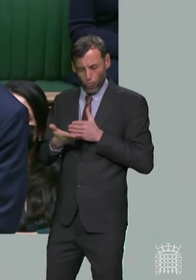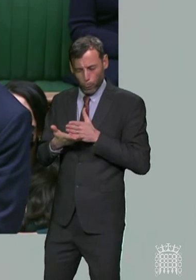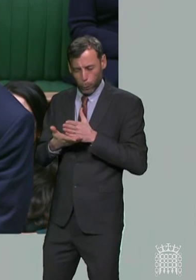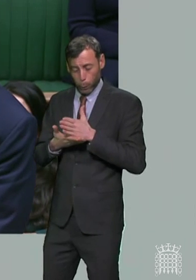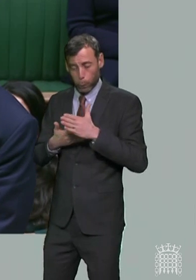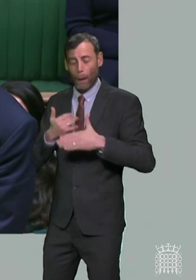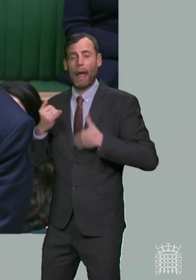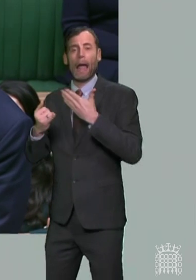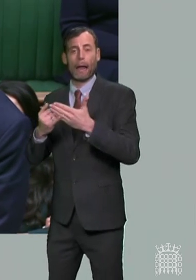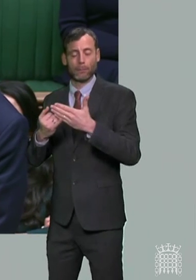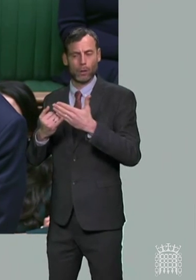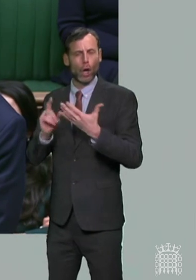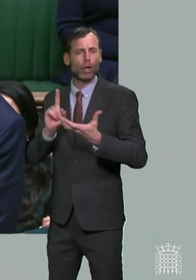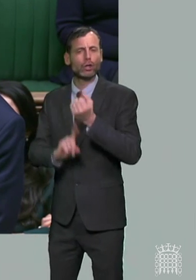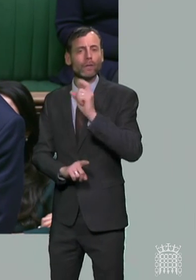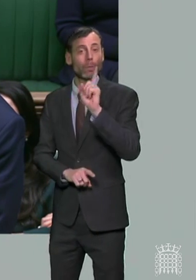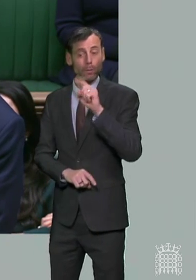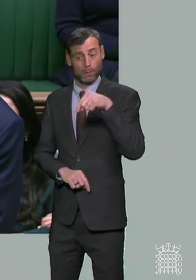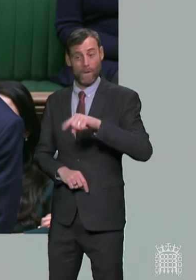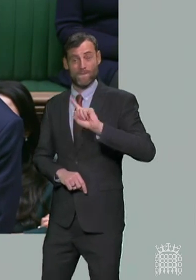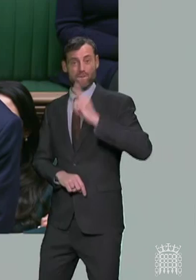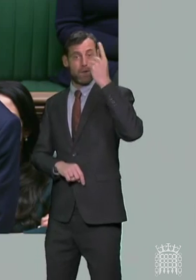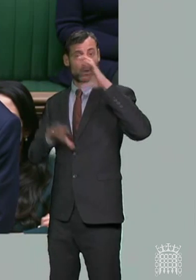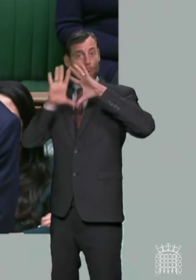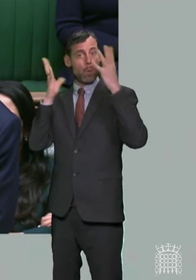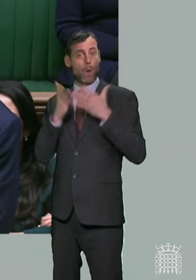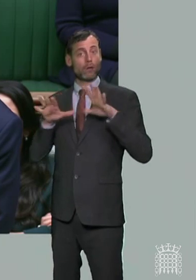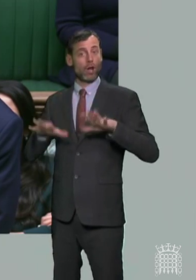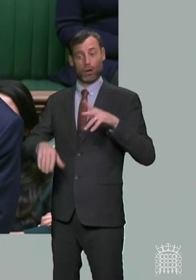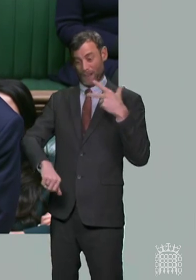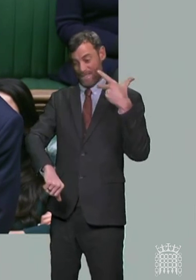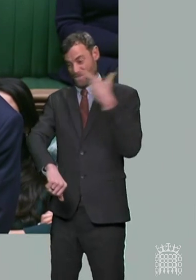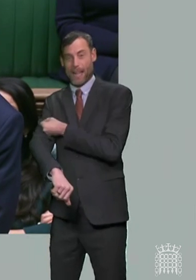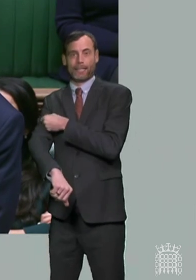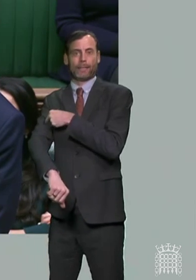We were the first nation in the world to administer a vaccine.